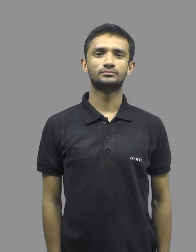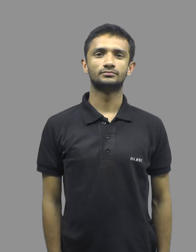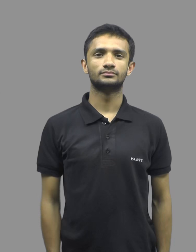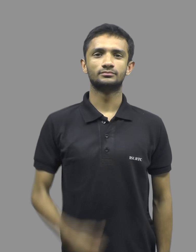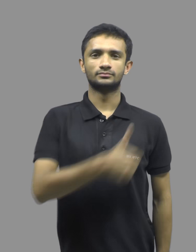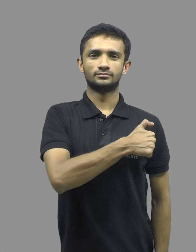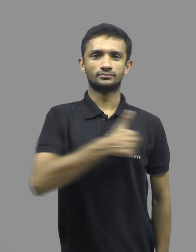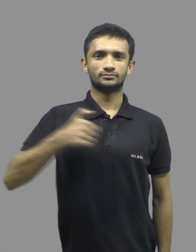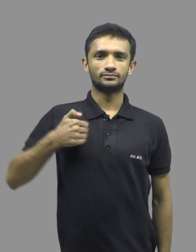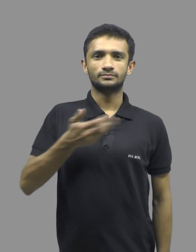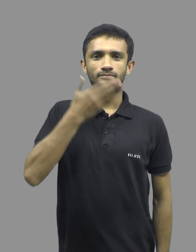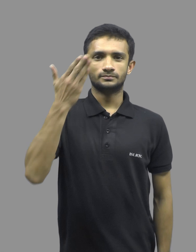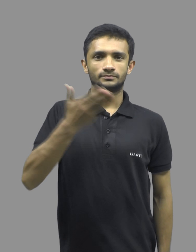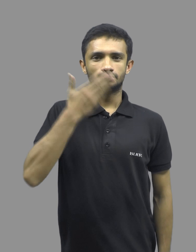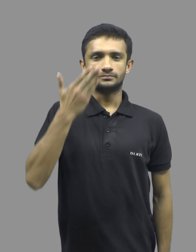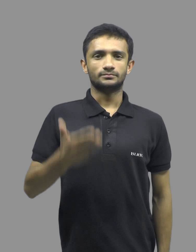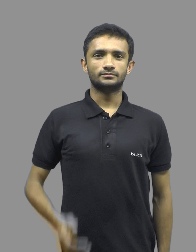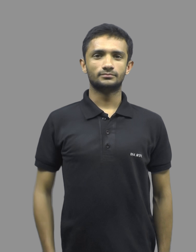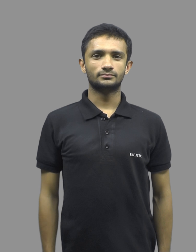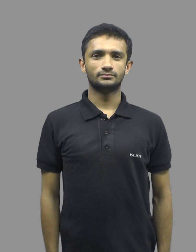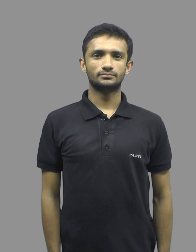Scent Perfume